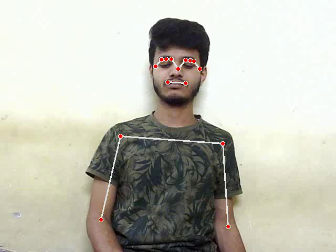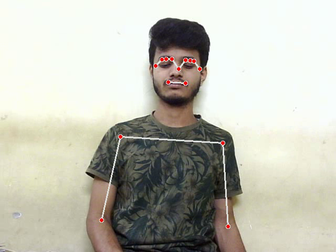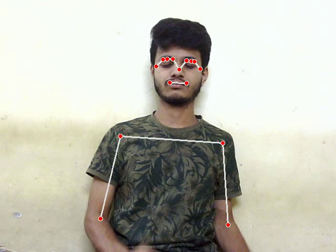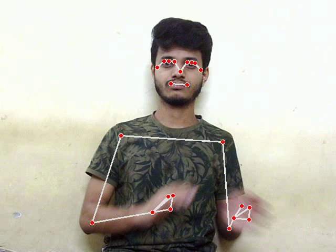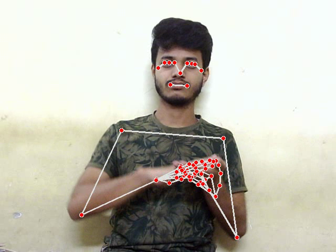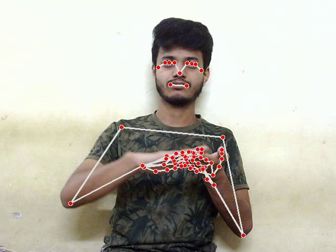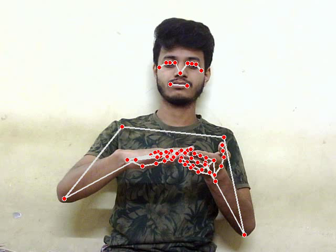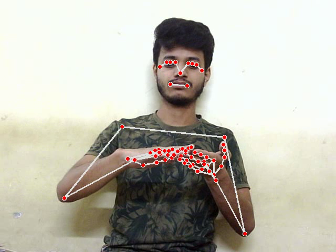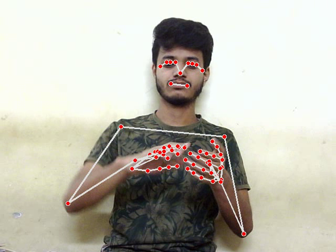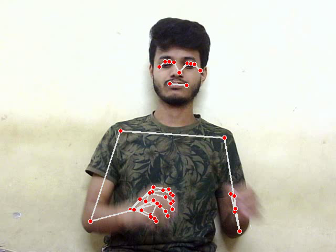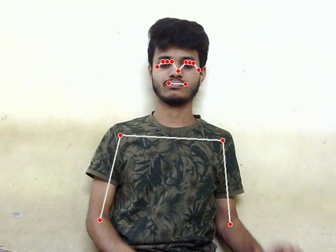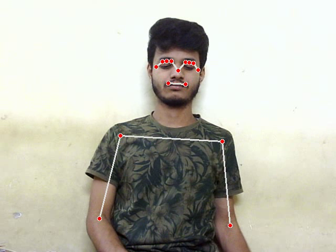nice